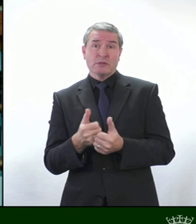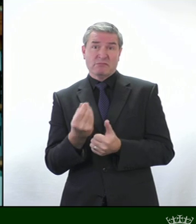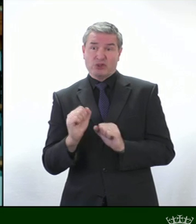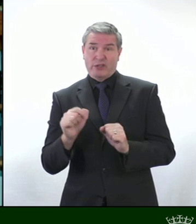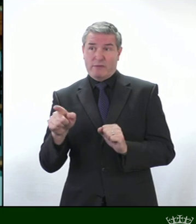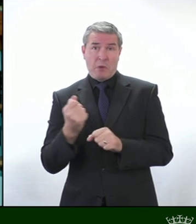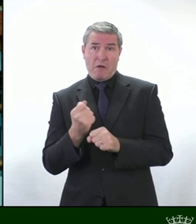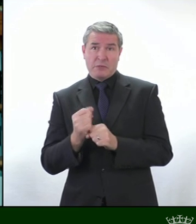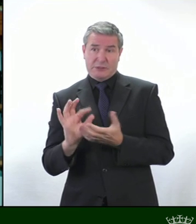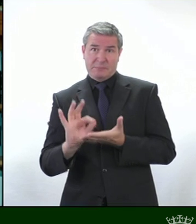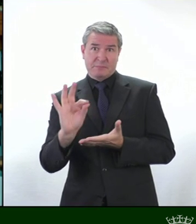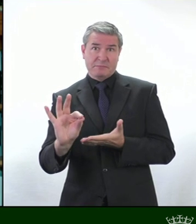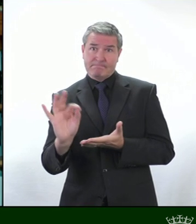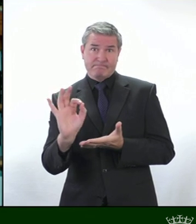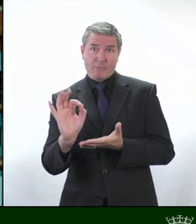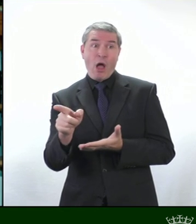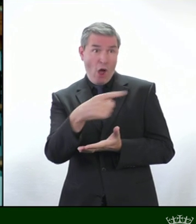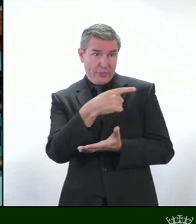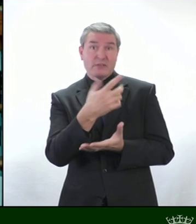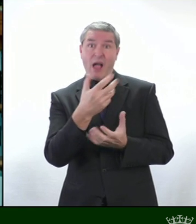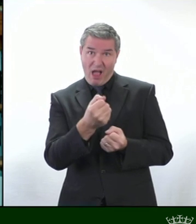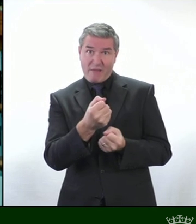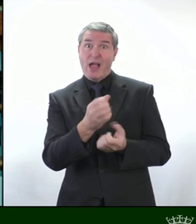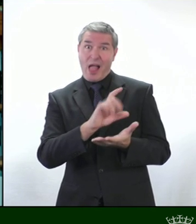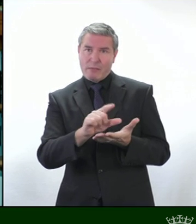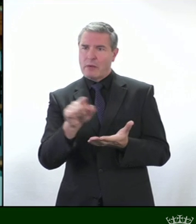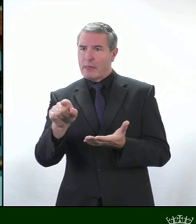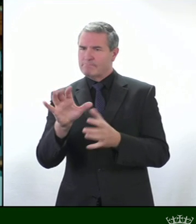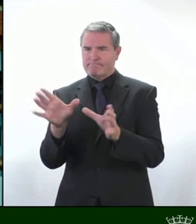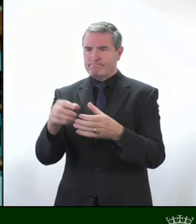As others rightly received help, they received none.